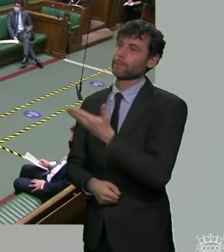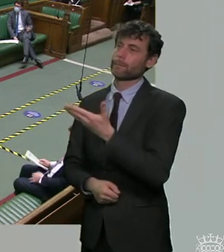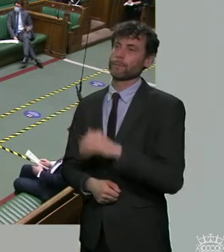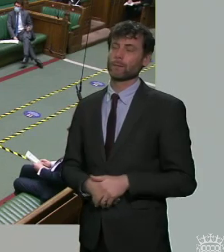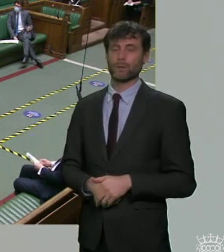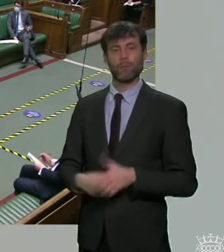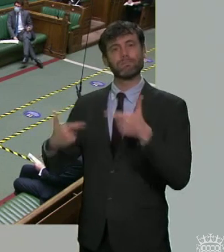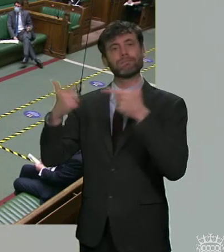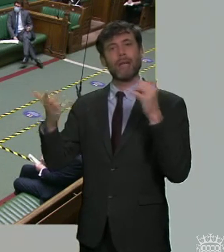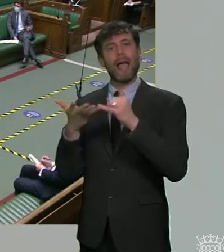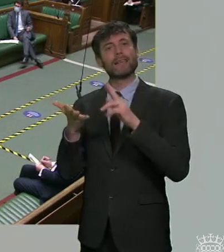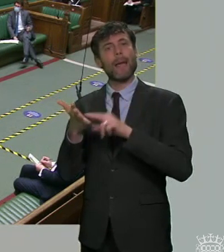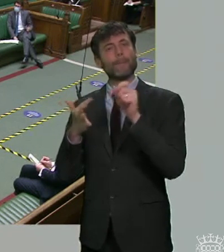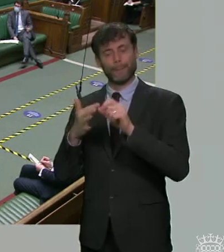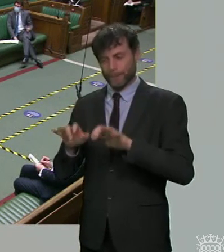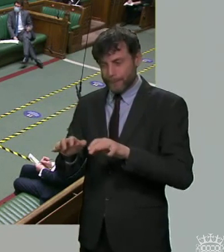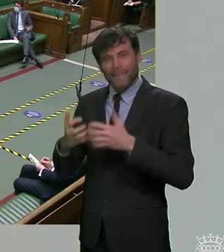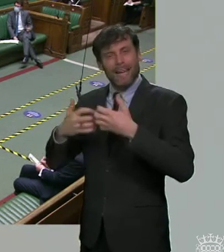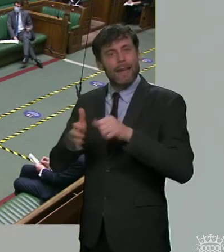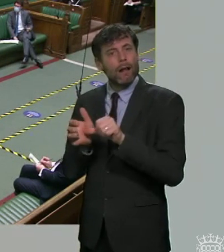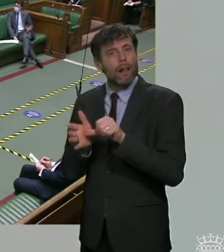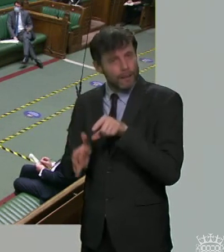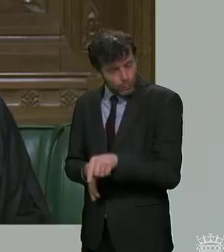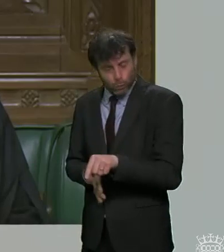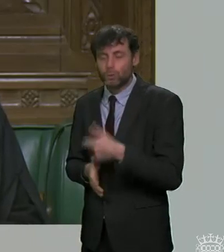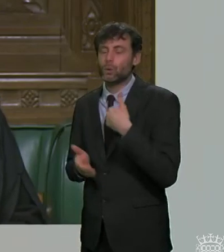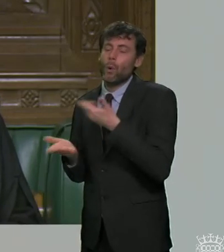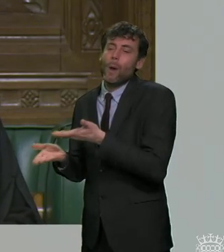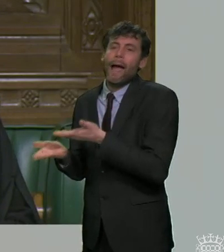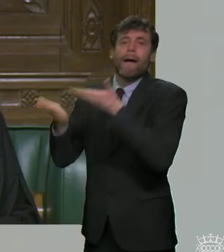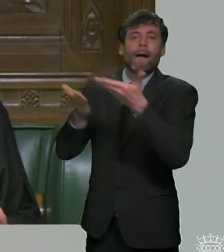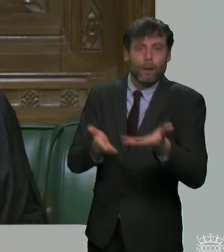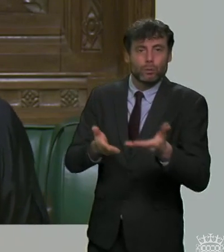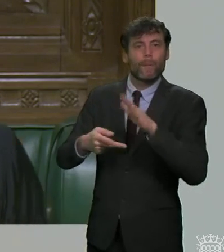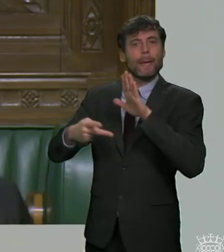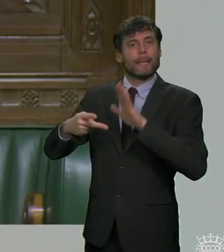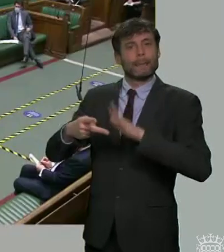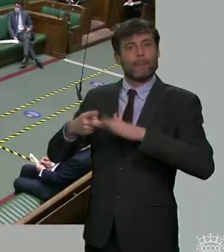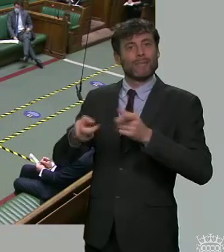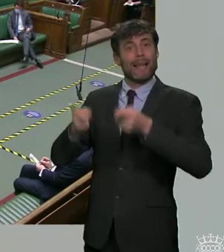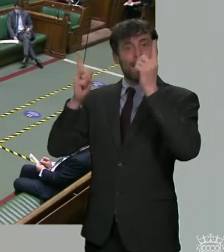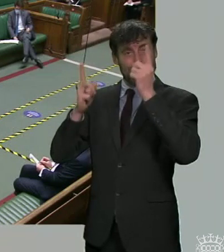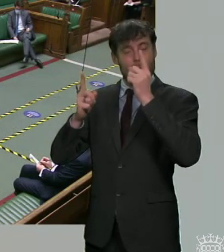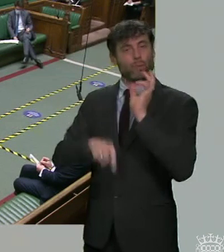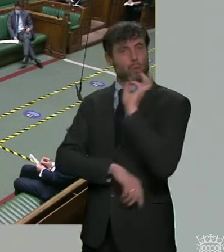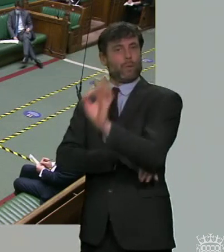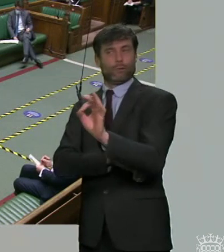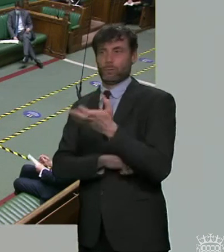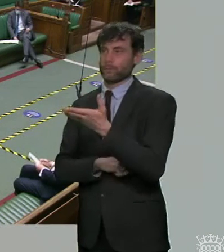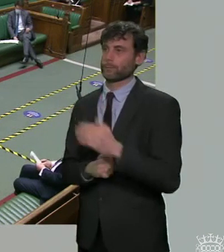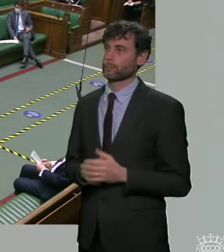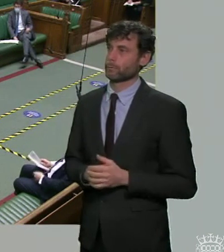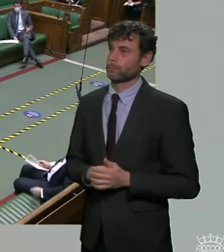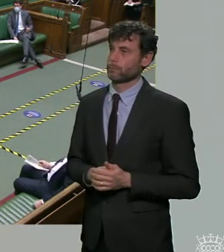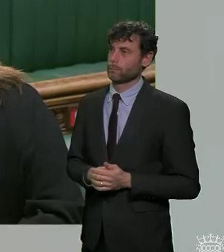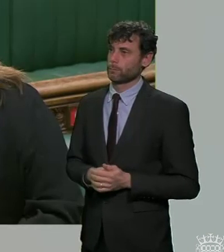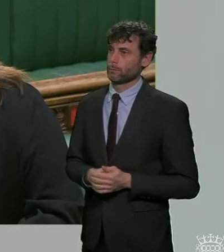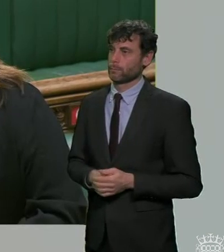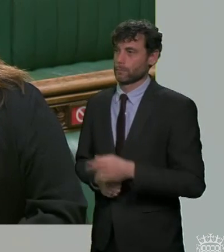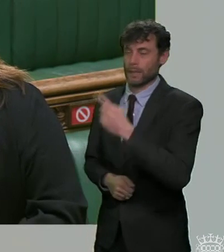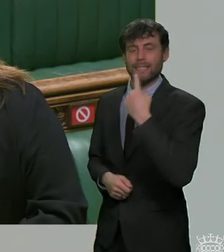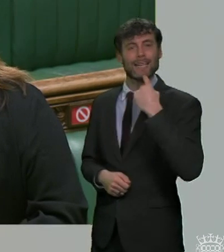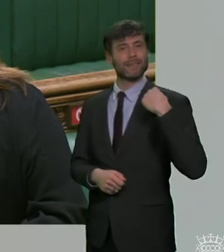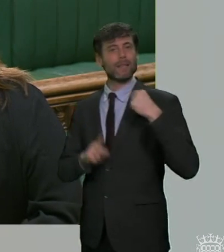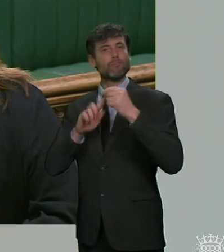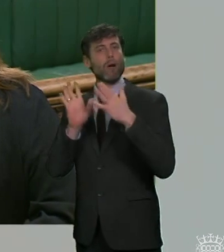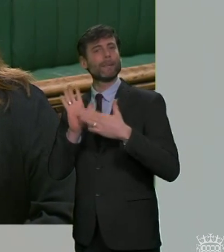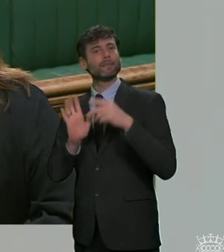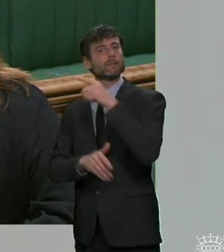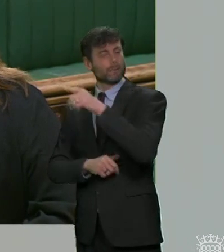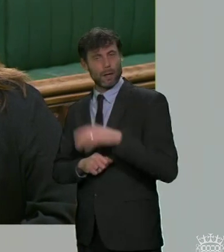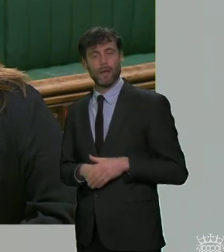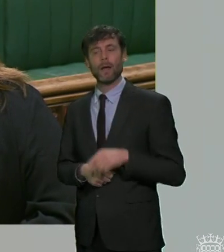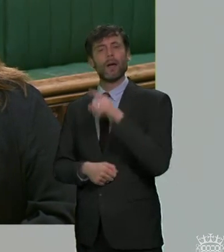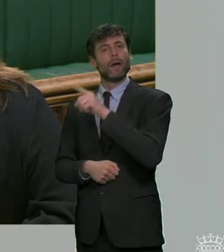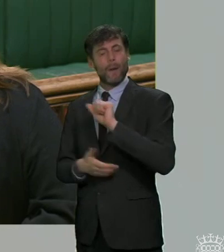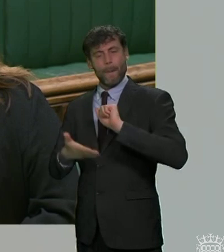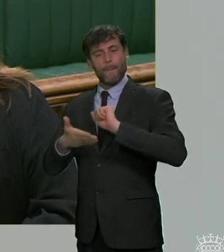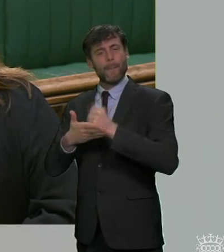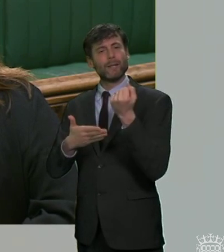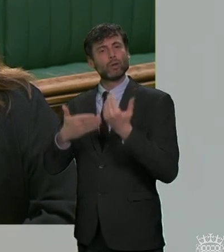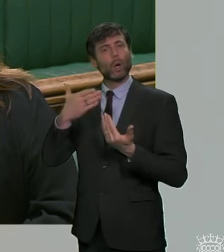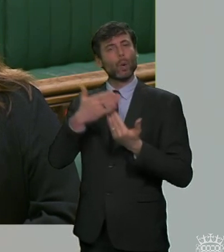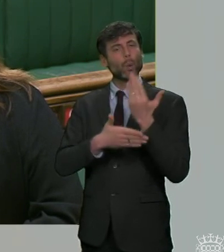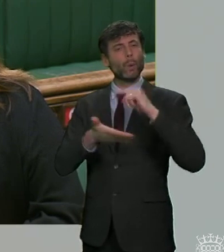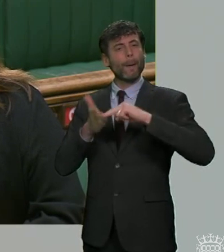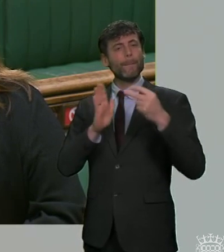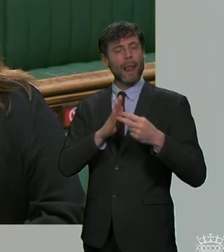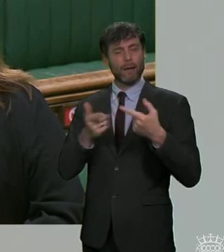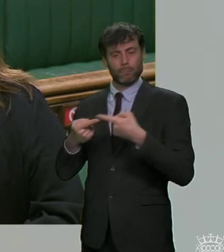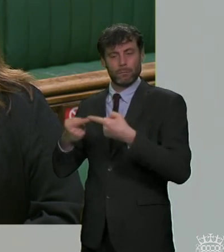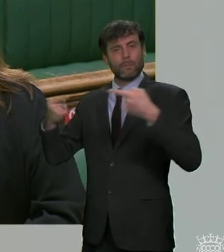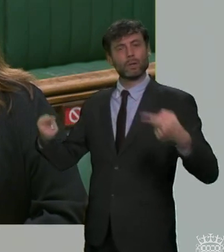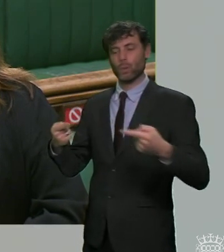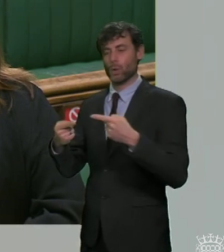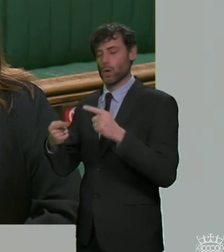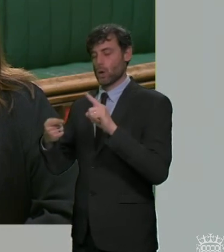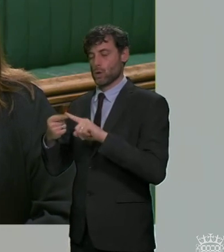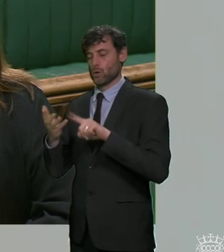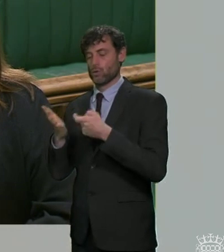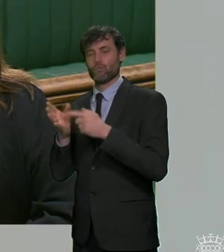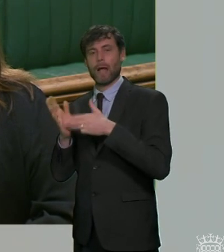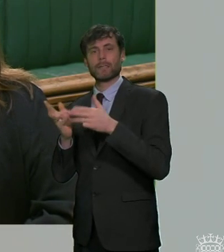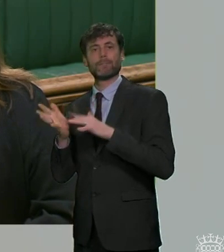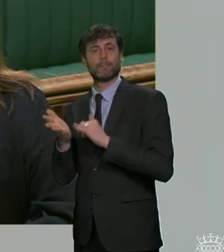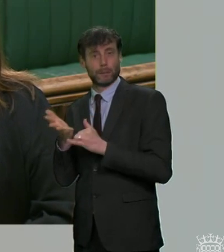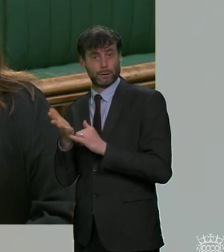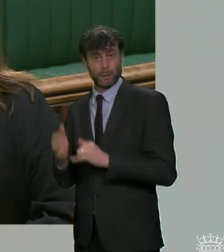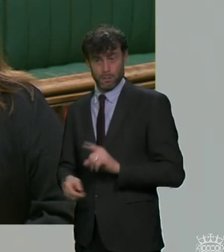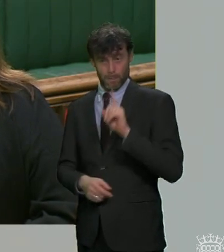Yesterday, the Prime Minister published his plans for an Erasmus replacement, without any consultation or discussion with the devolved Governments.